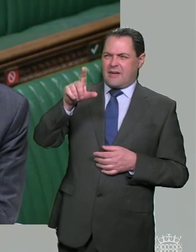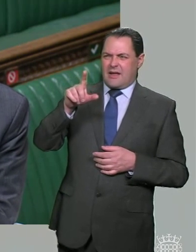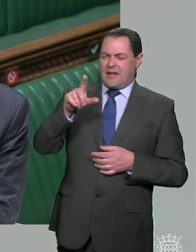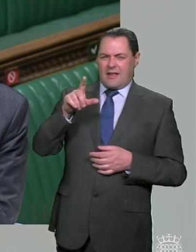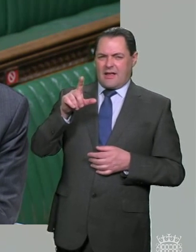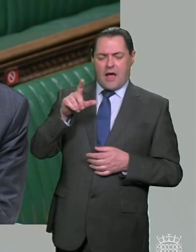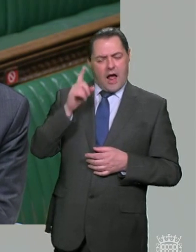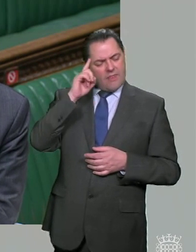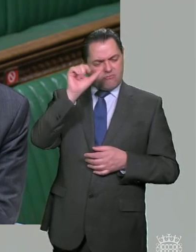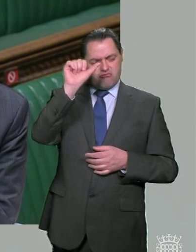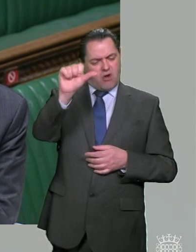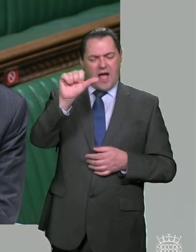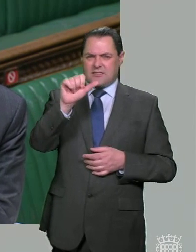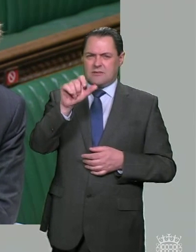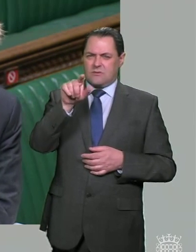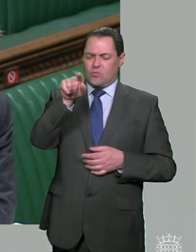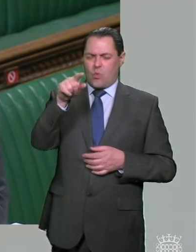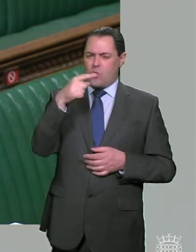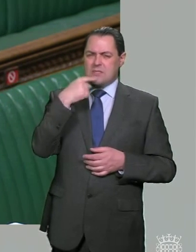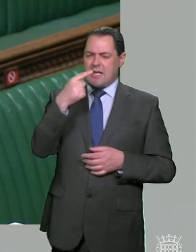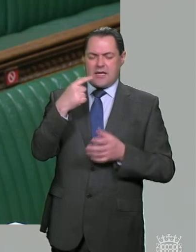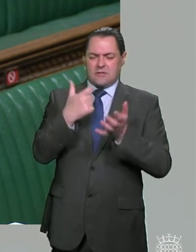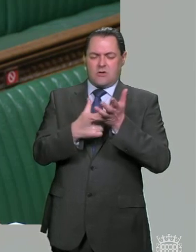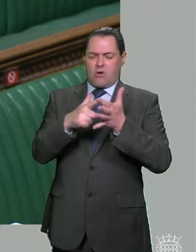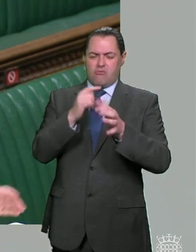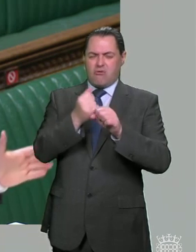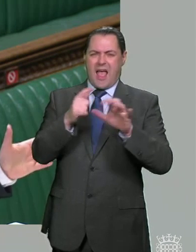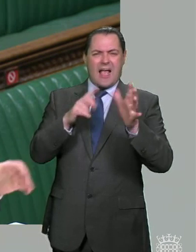It is no wonder that people take that kind of attitude.